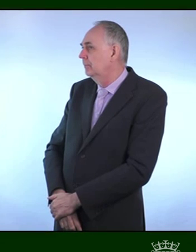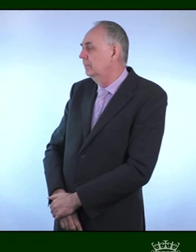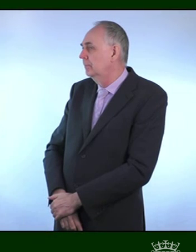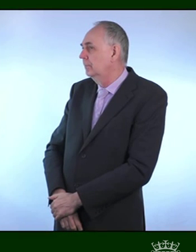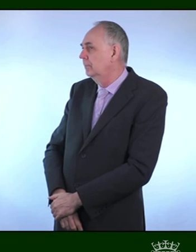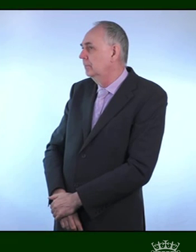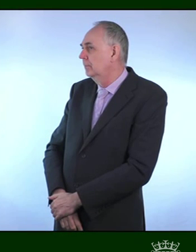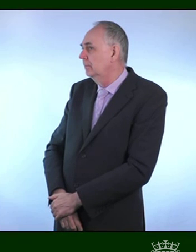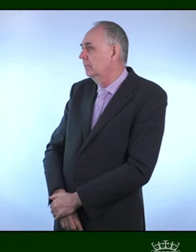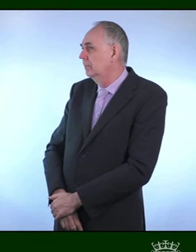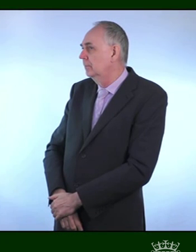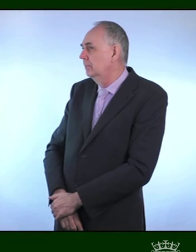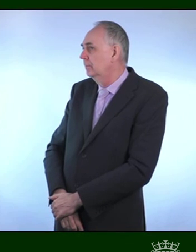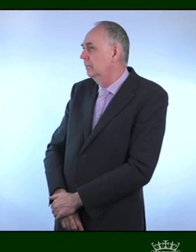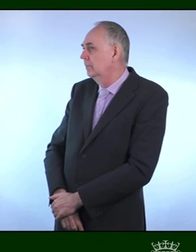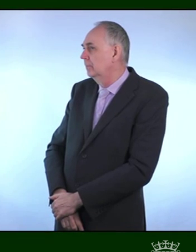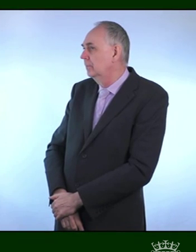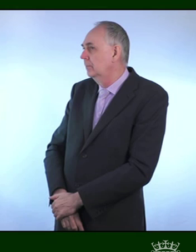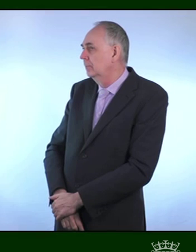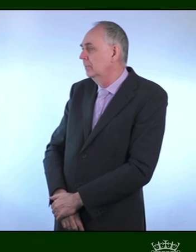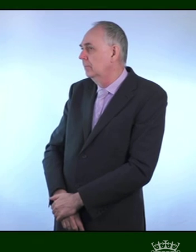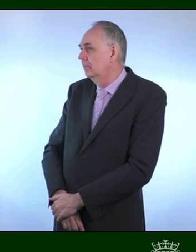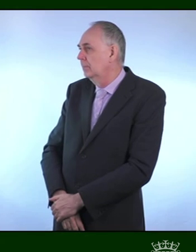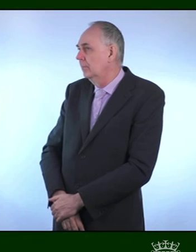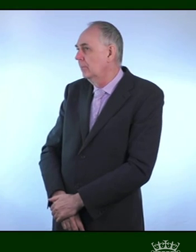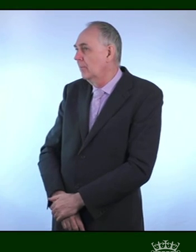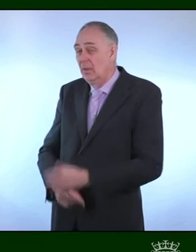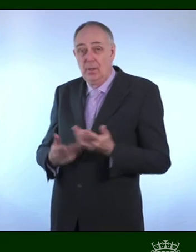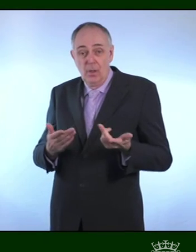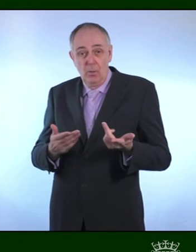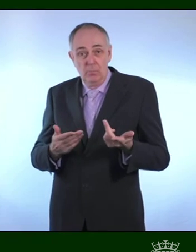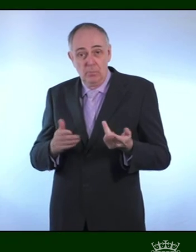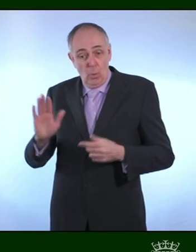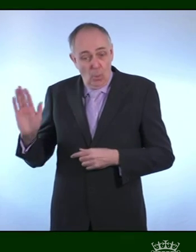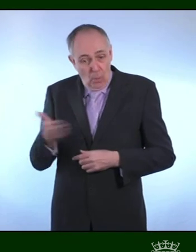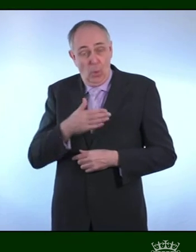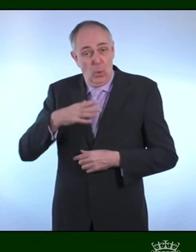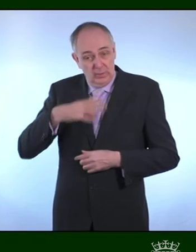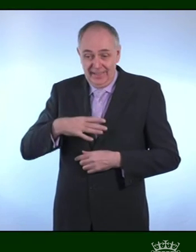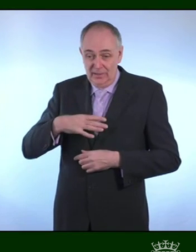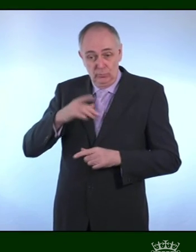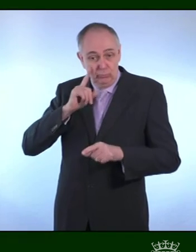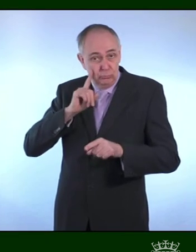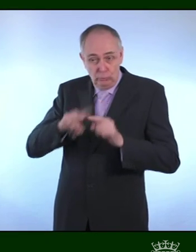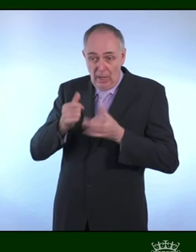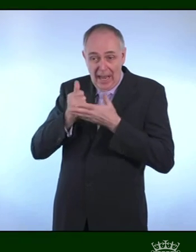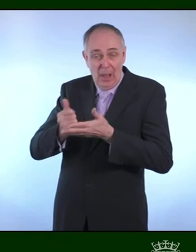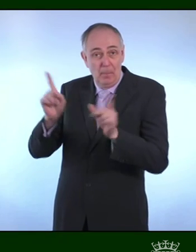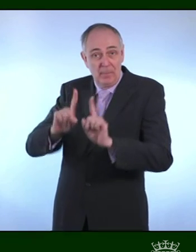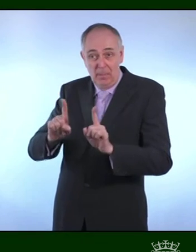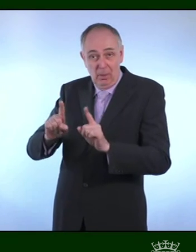I must say, in response to the questions from the Leader of the Opposition, that we all need to do what we can to bring all our people home, and that needs to happen now.